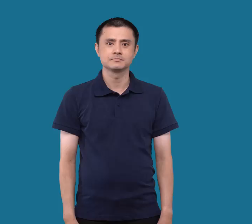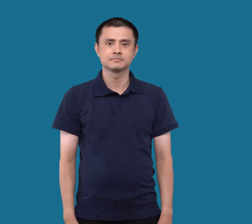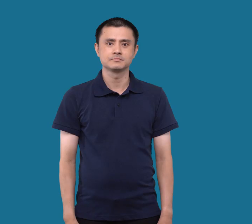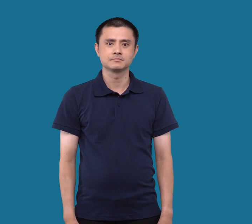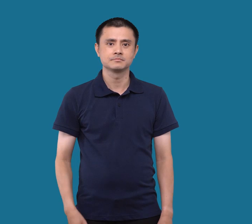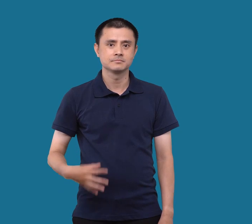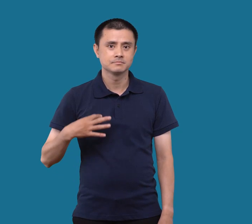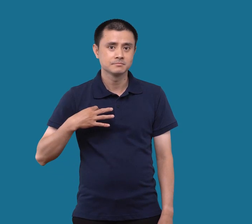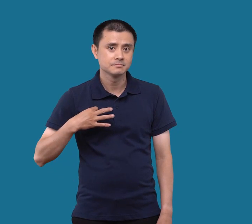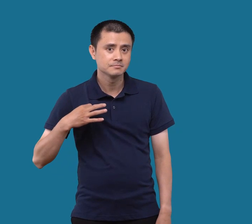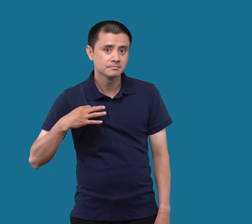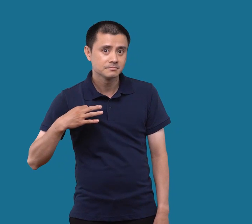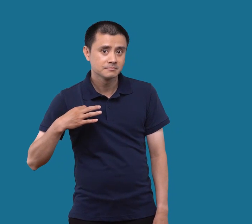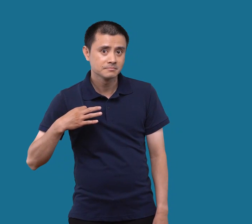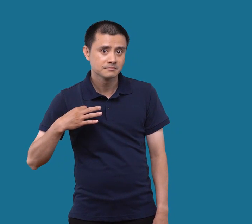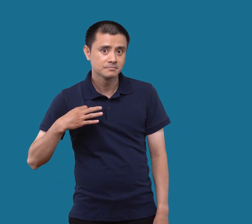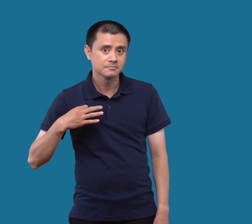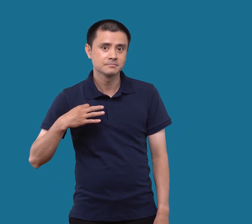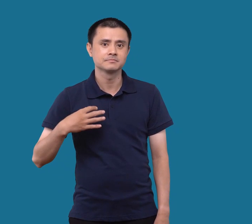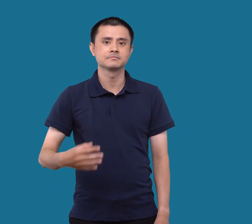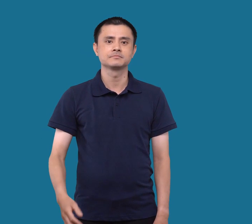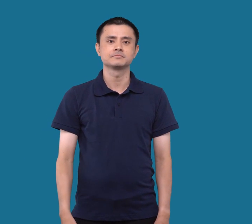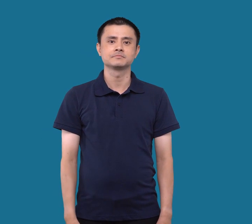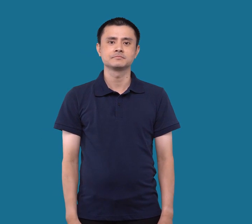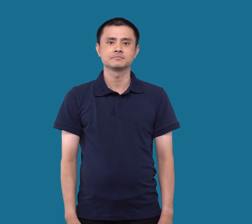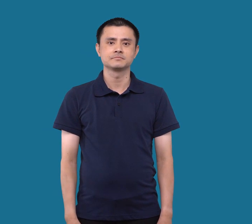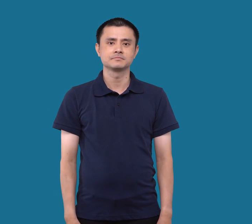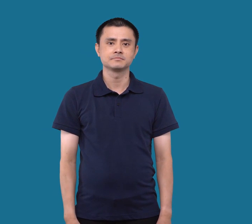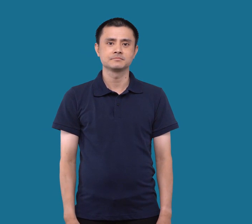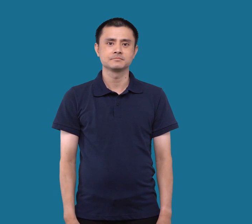áo